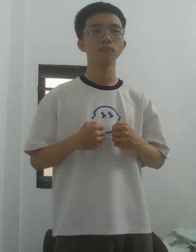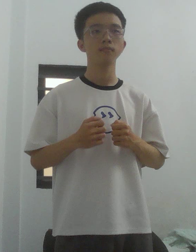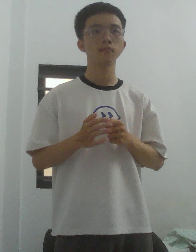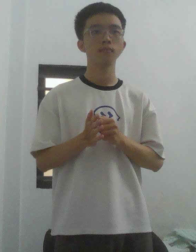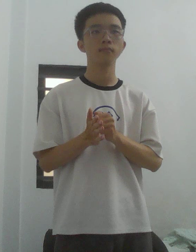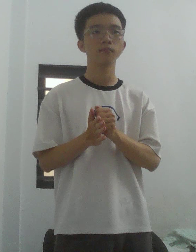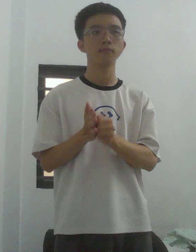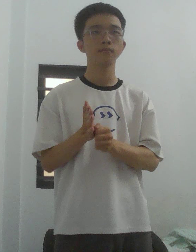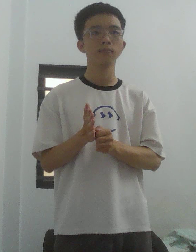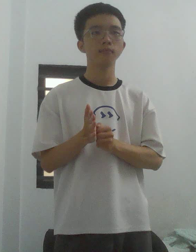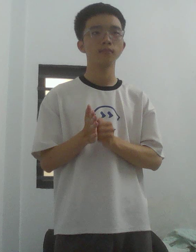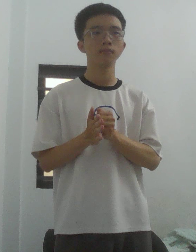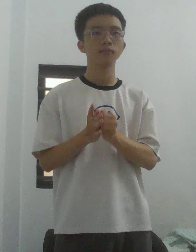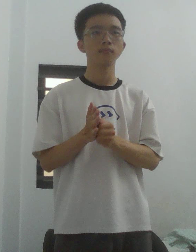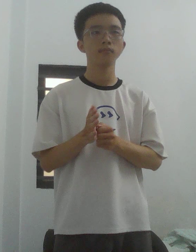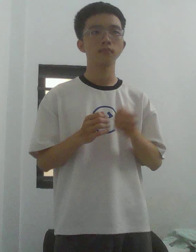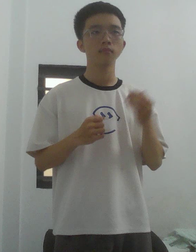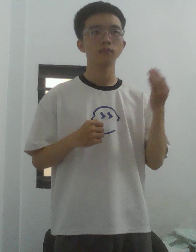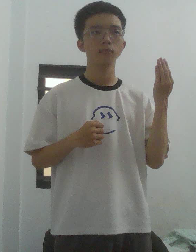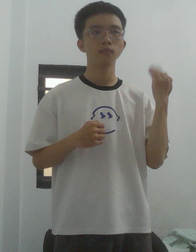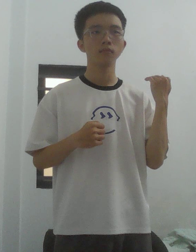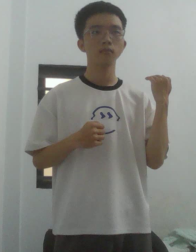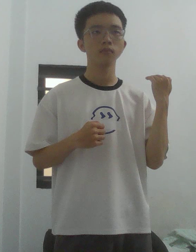thang truoc